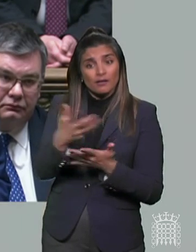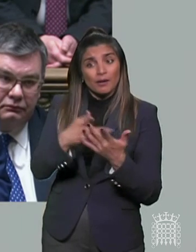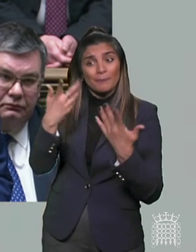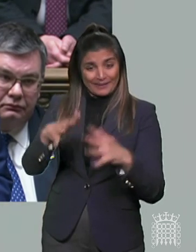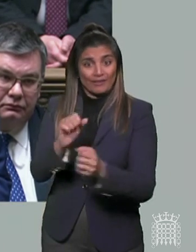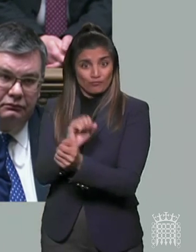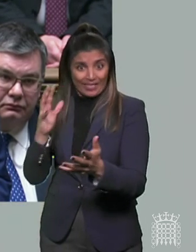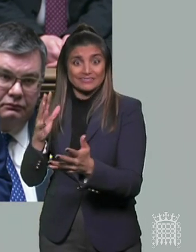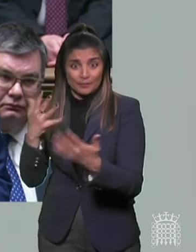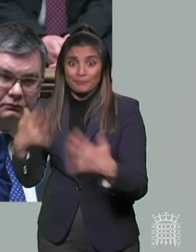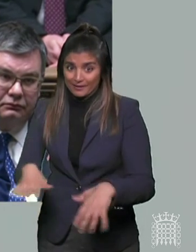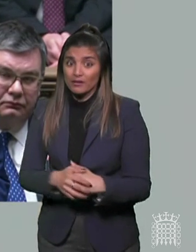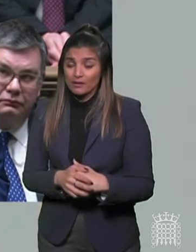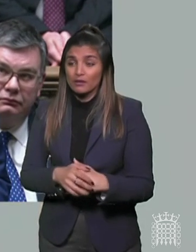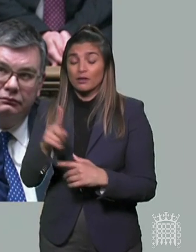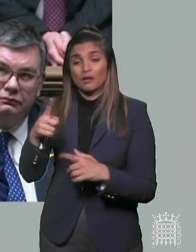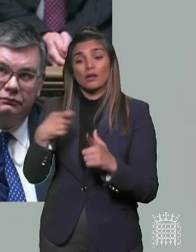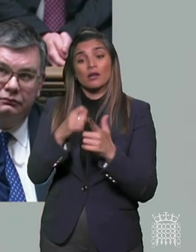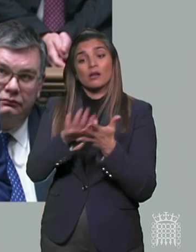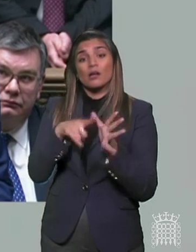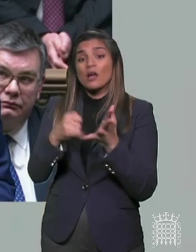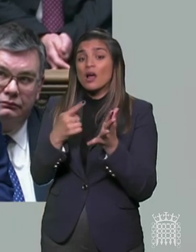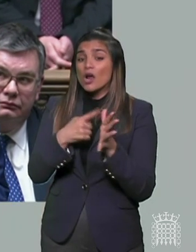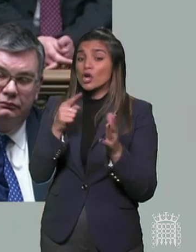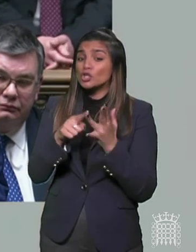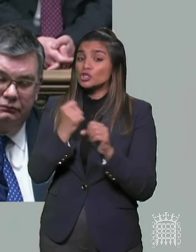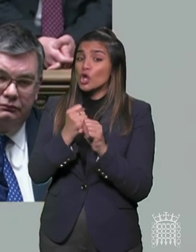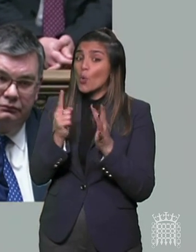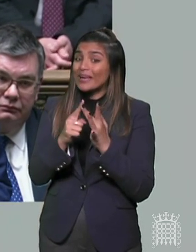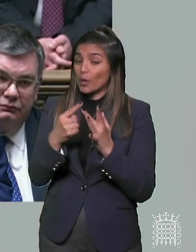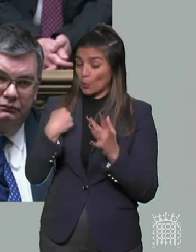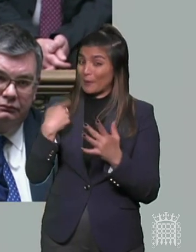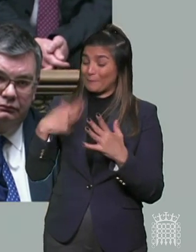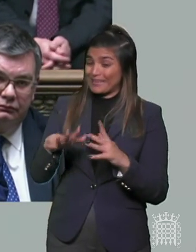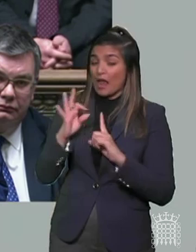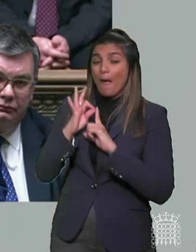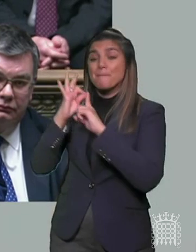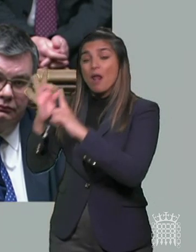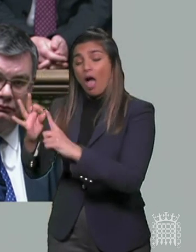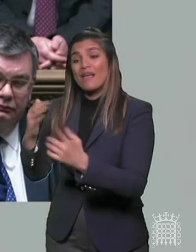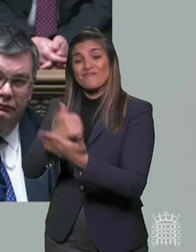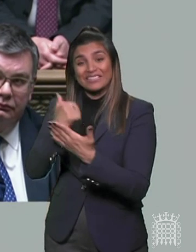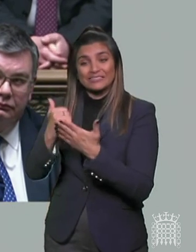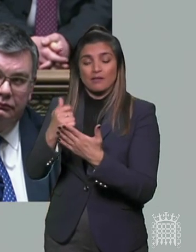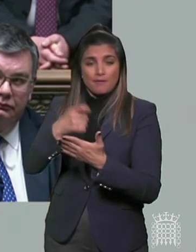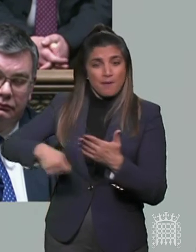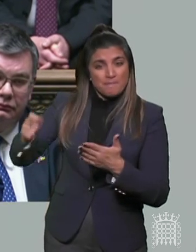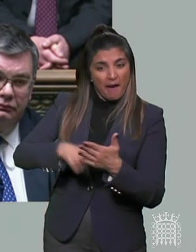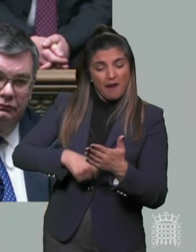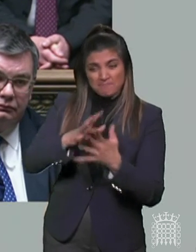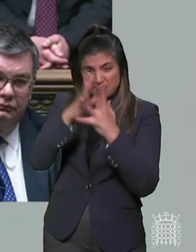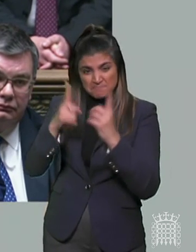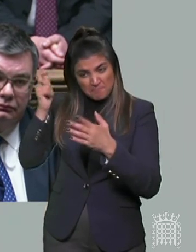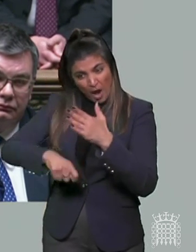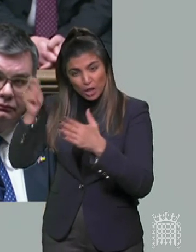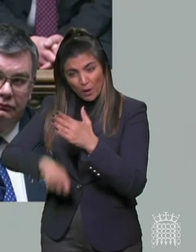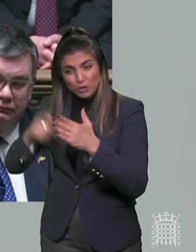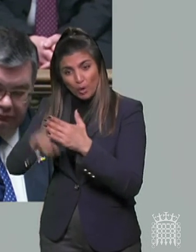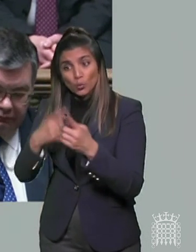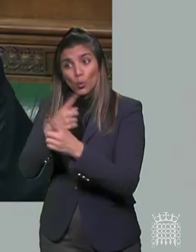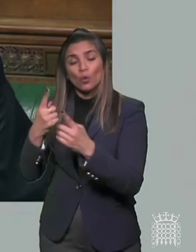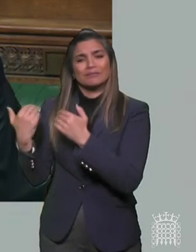The honourable Gentleman mentions Jamal Khashoggi, and we were one of the first to apply asset freezes and visa bans to those responsible for his murder.